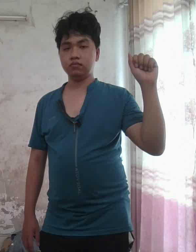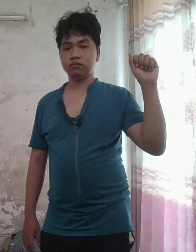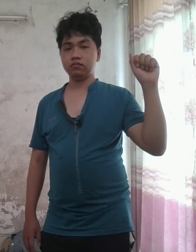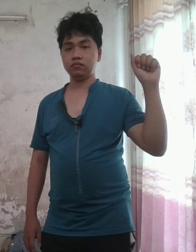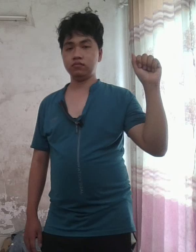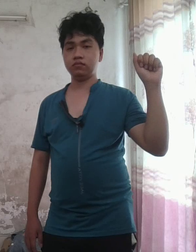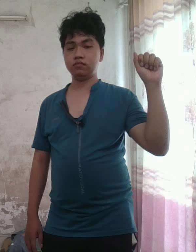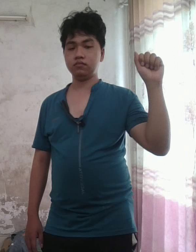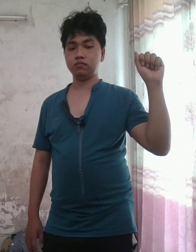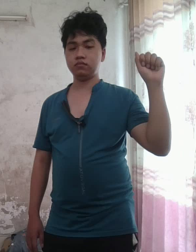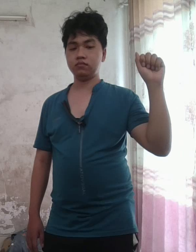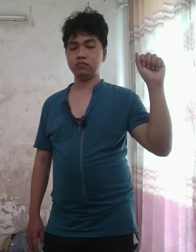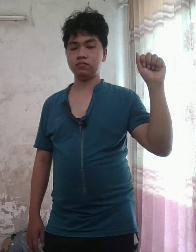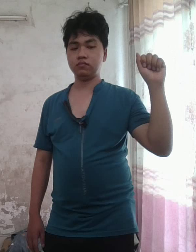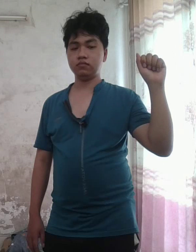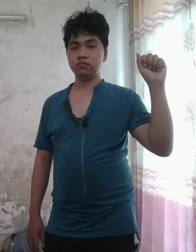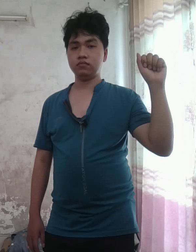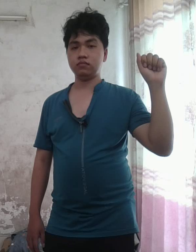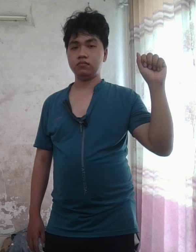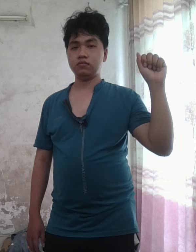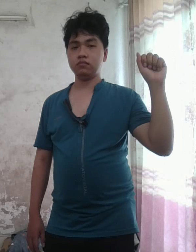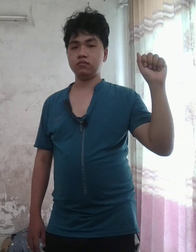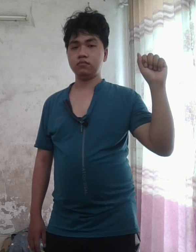a